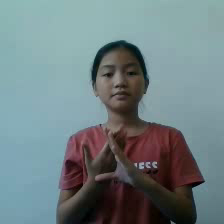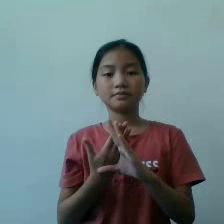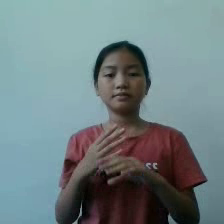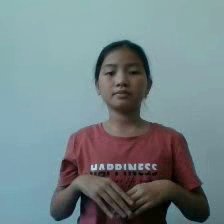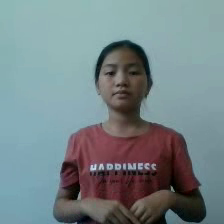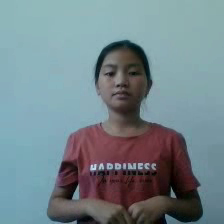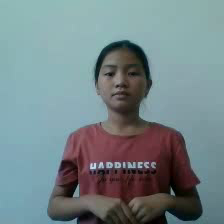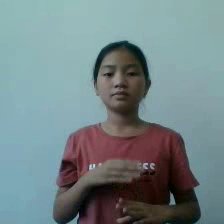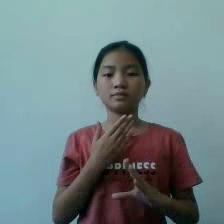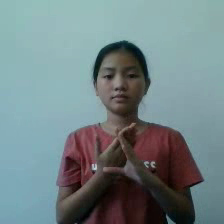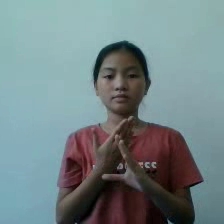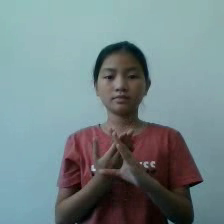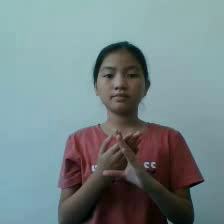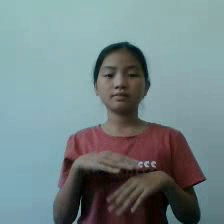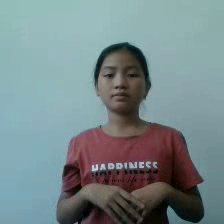Trường học